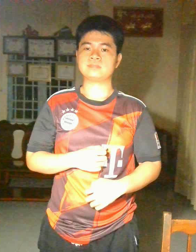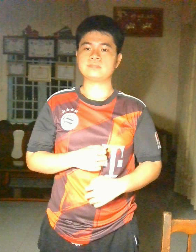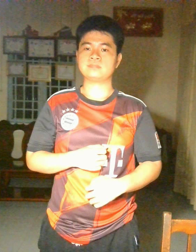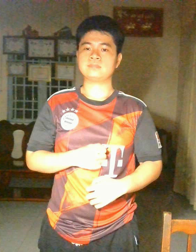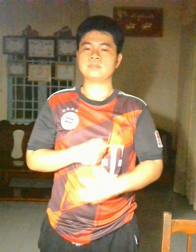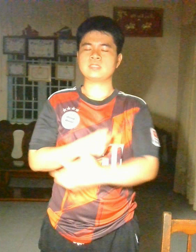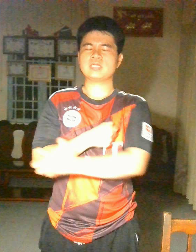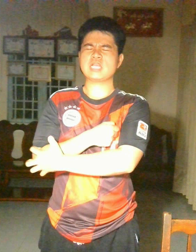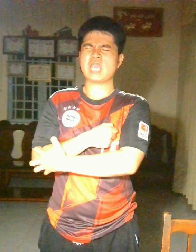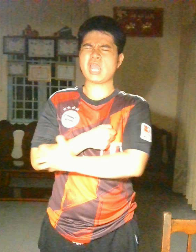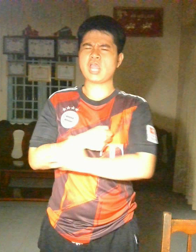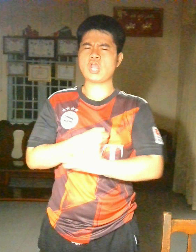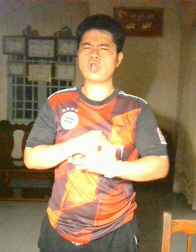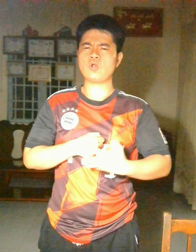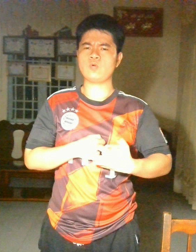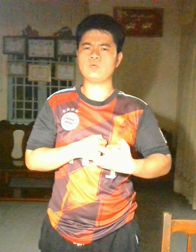ngheo